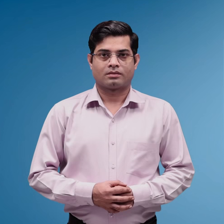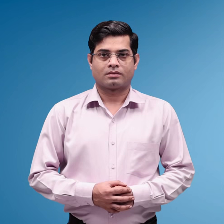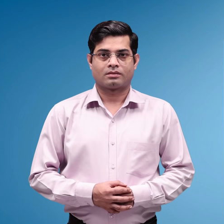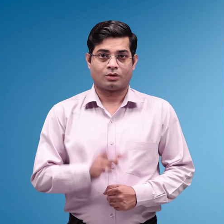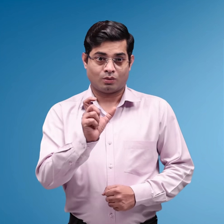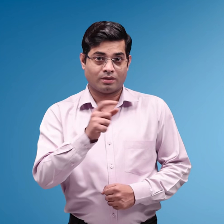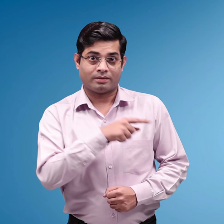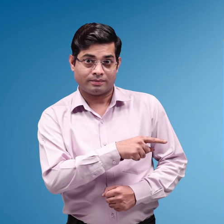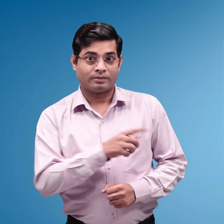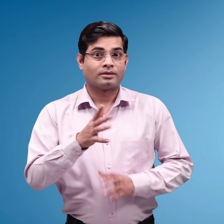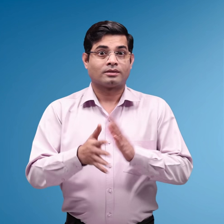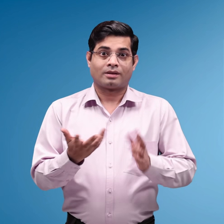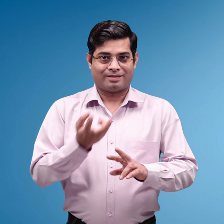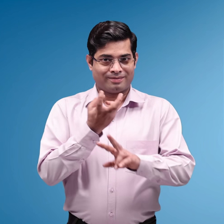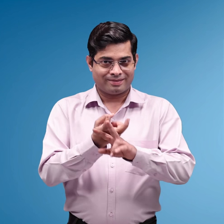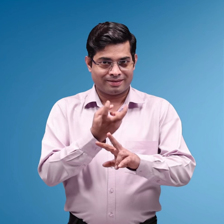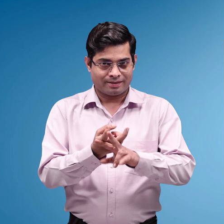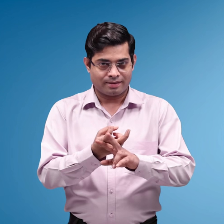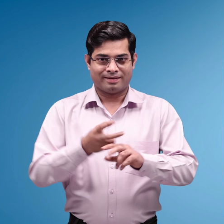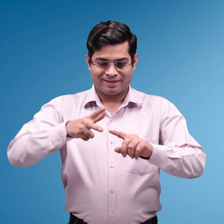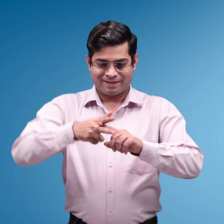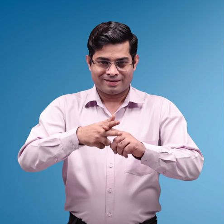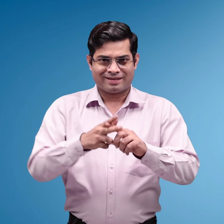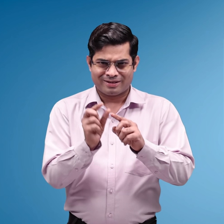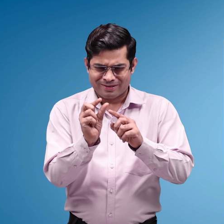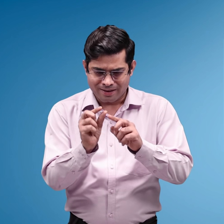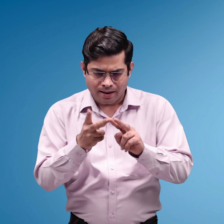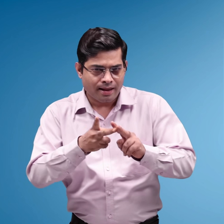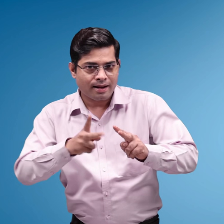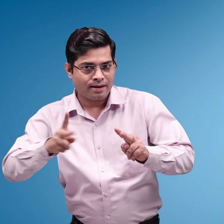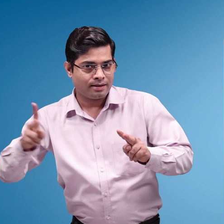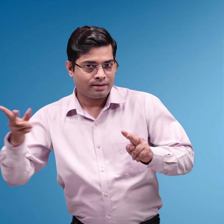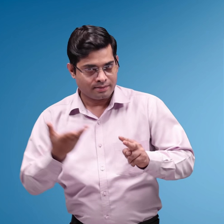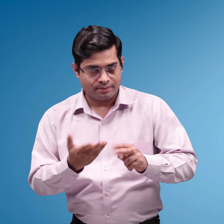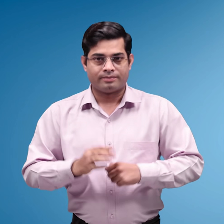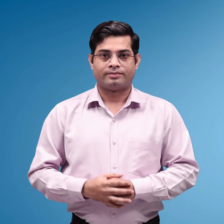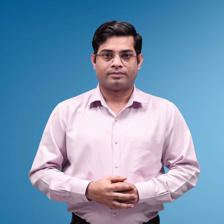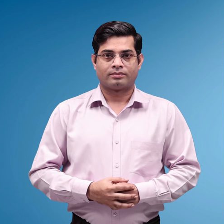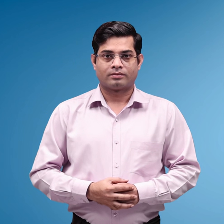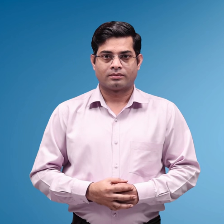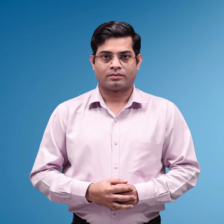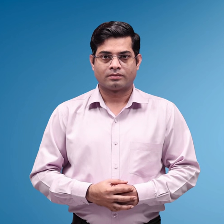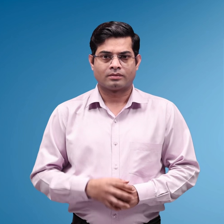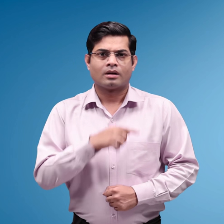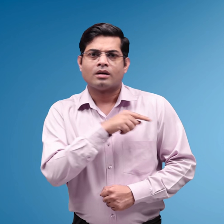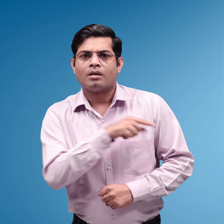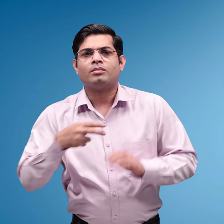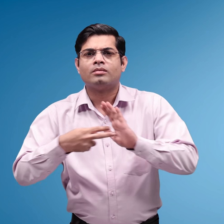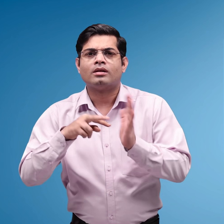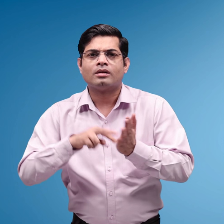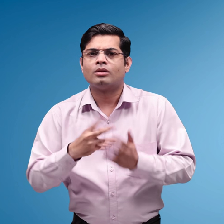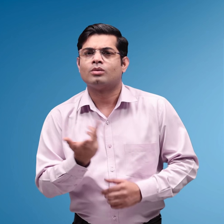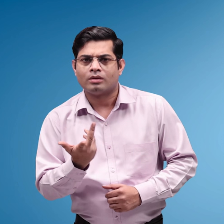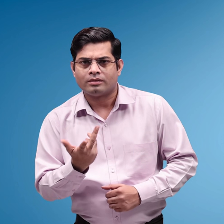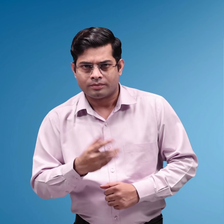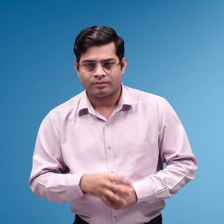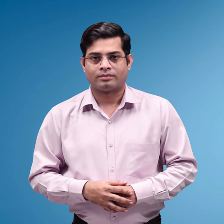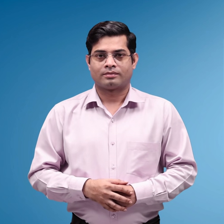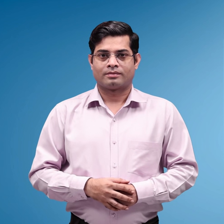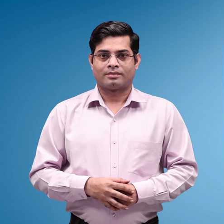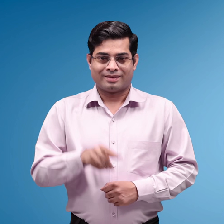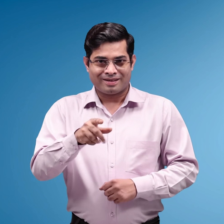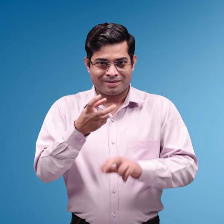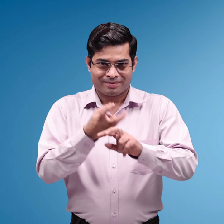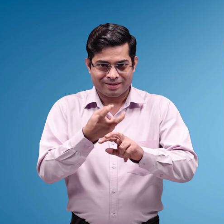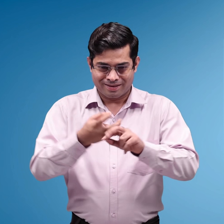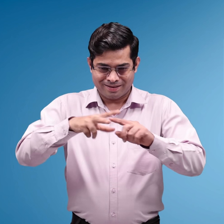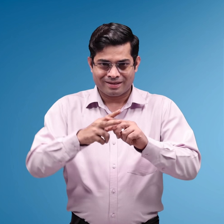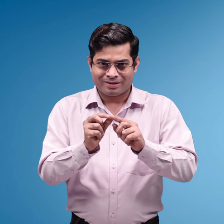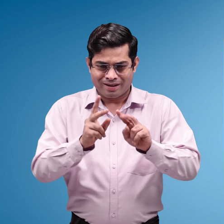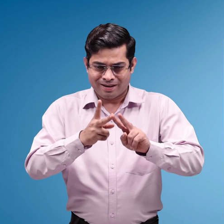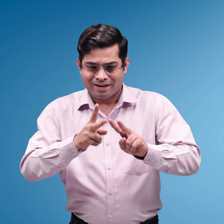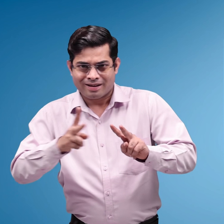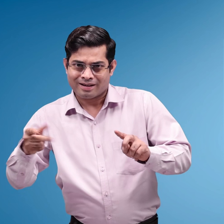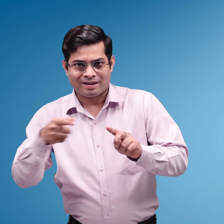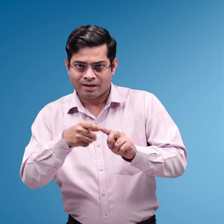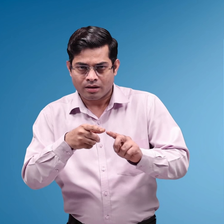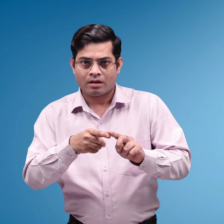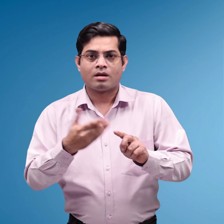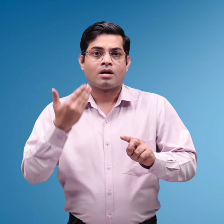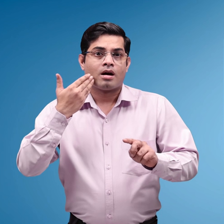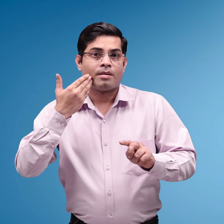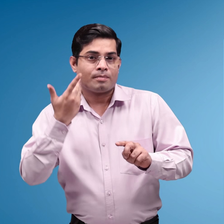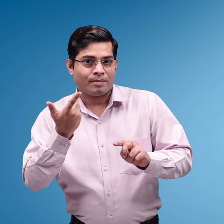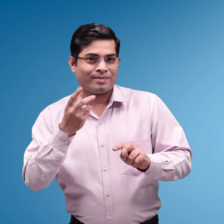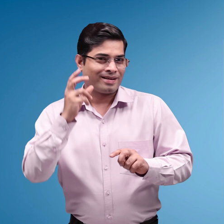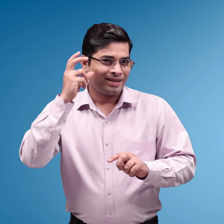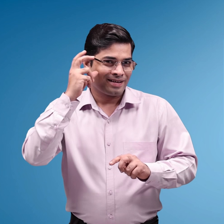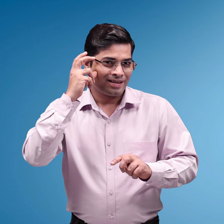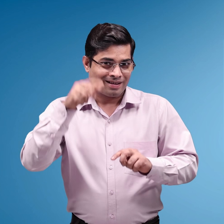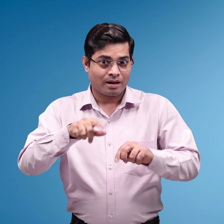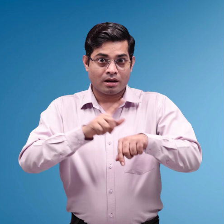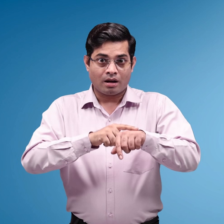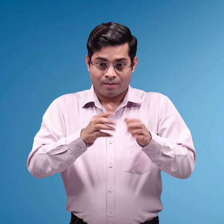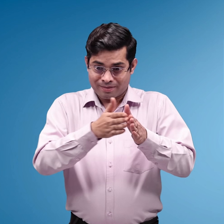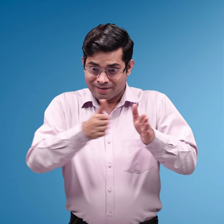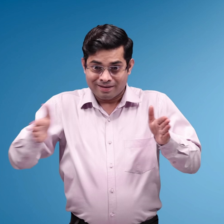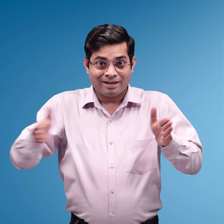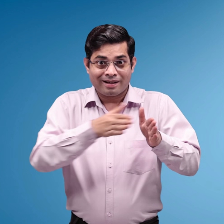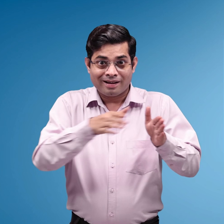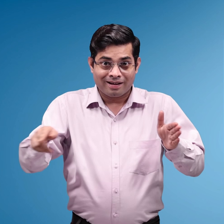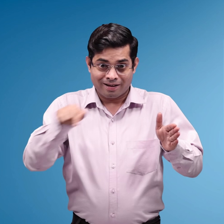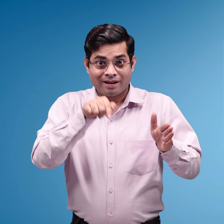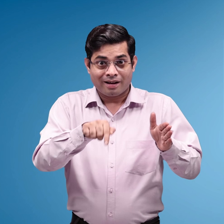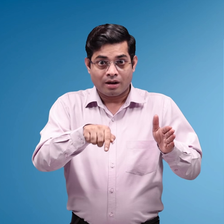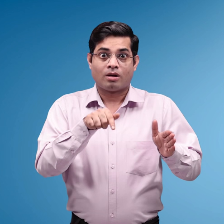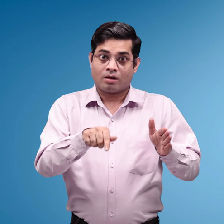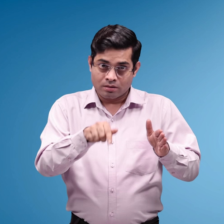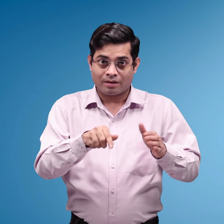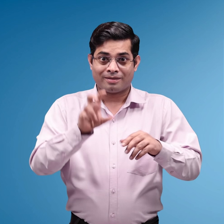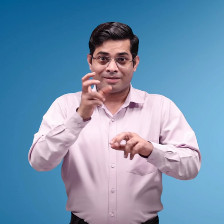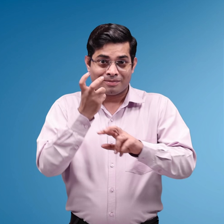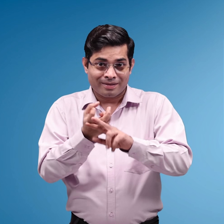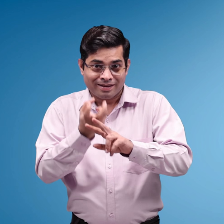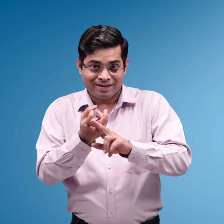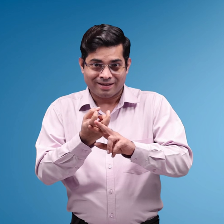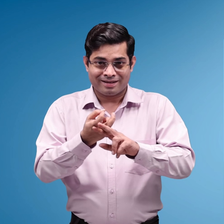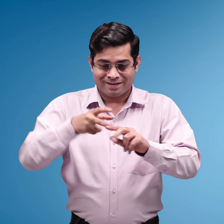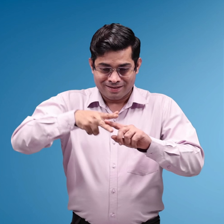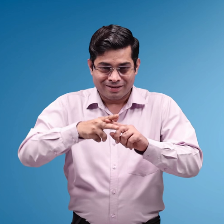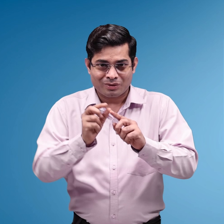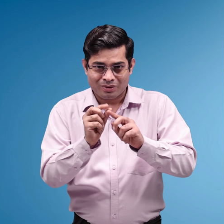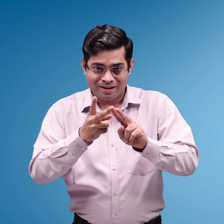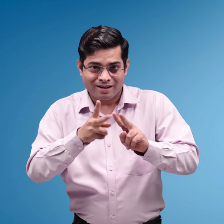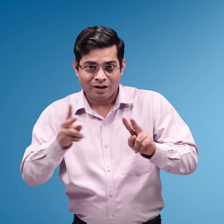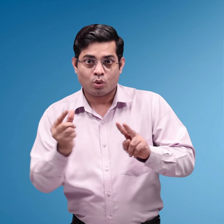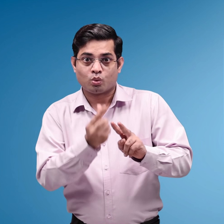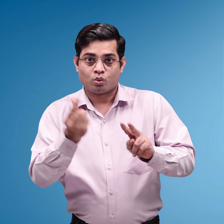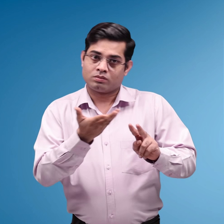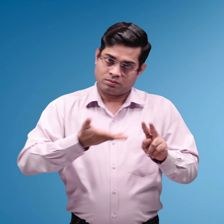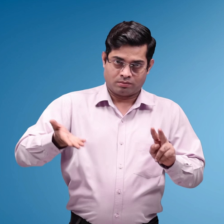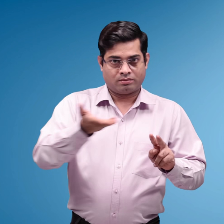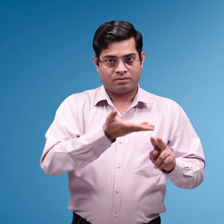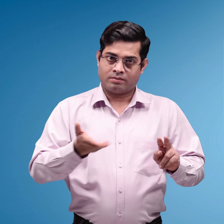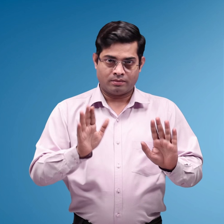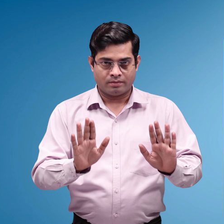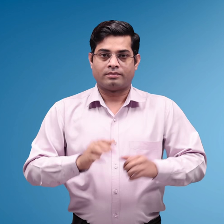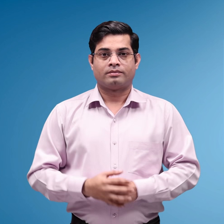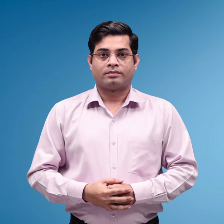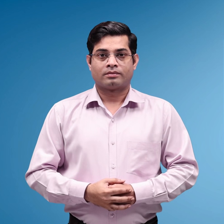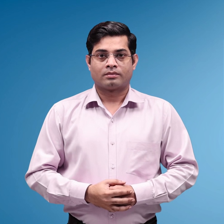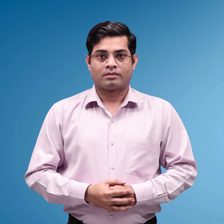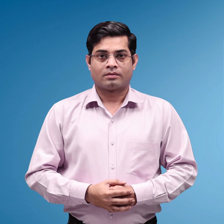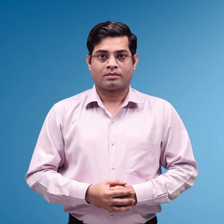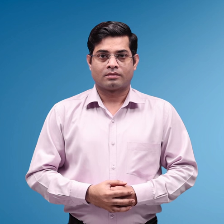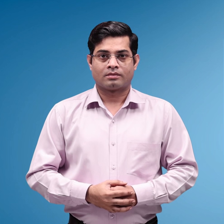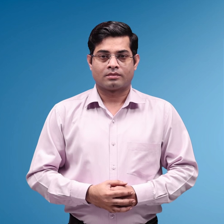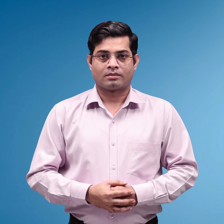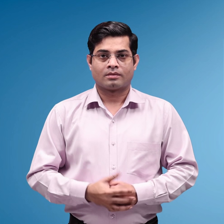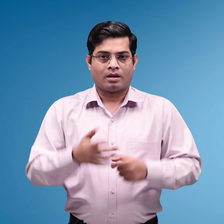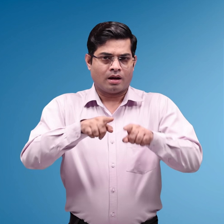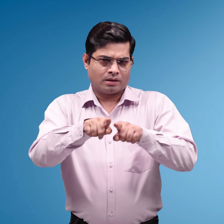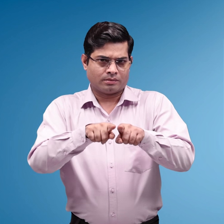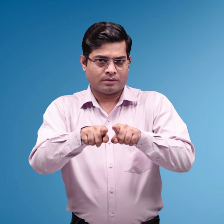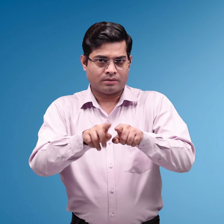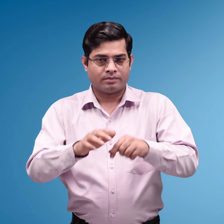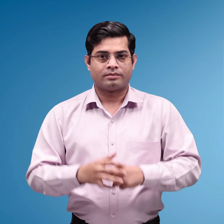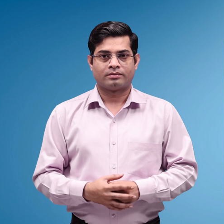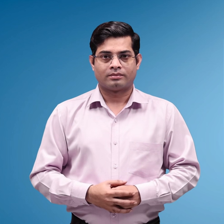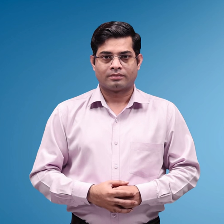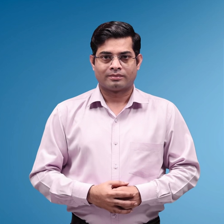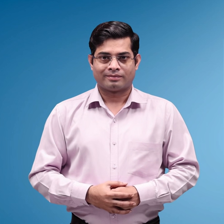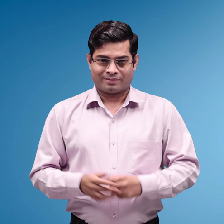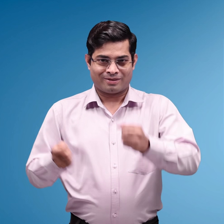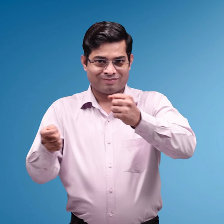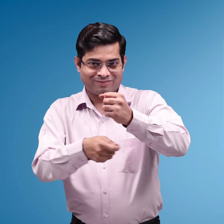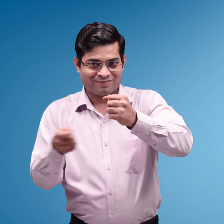microlith This sign means microlith. It refers to tools that were in use during the Mesolithic period. They were usually tiny in size. Microliths were probably stuck on to handles of bone or wood